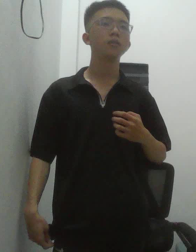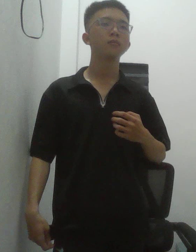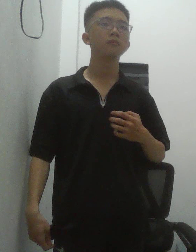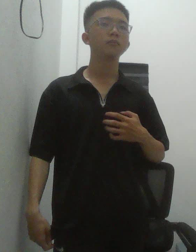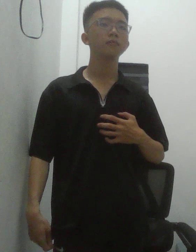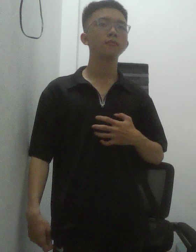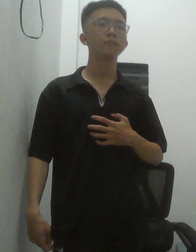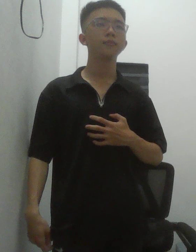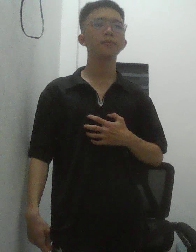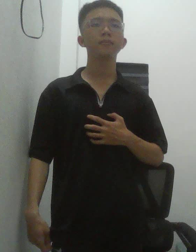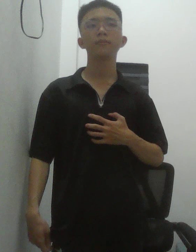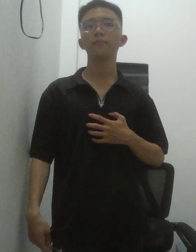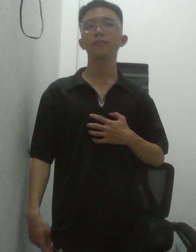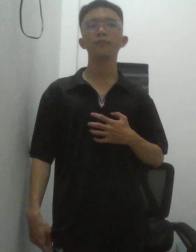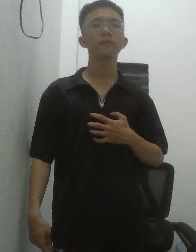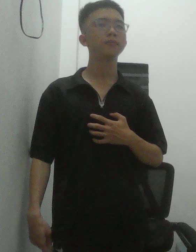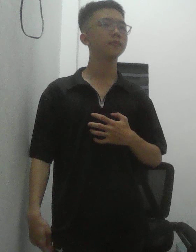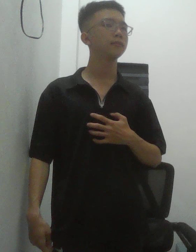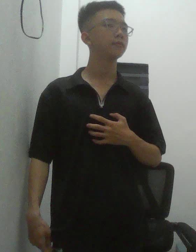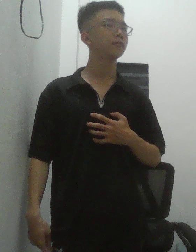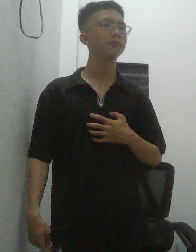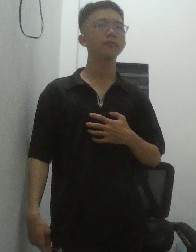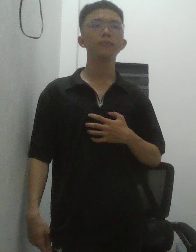khong thich